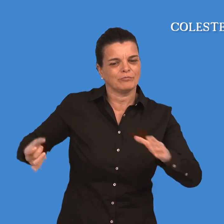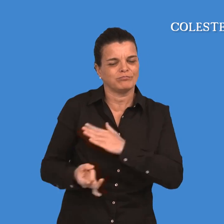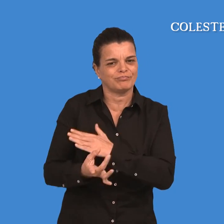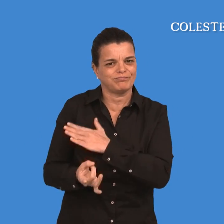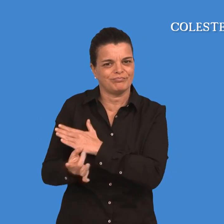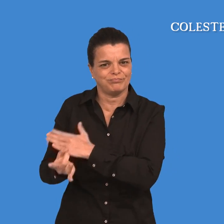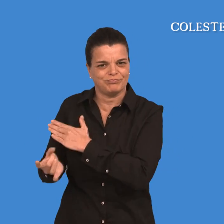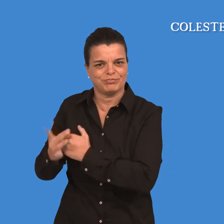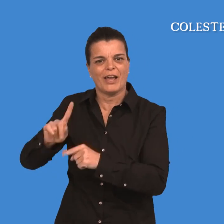crear